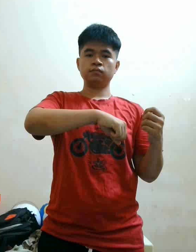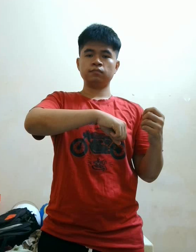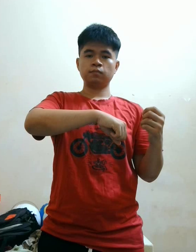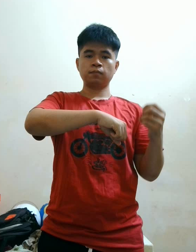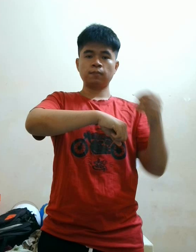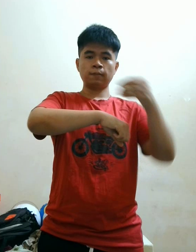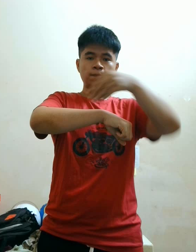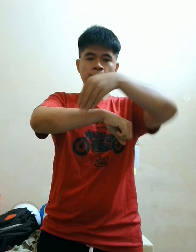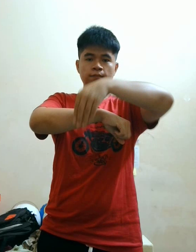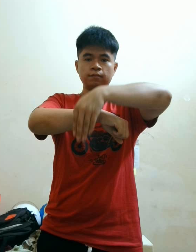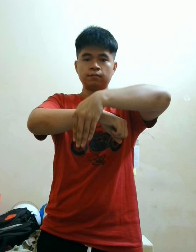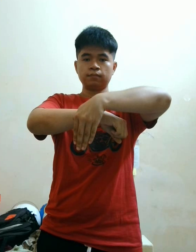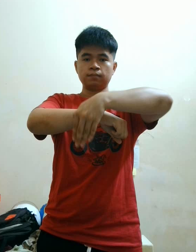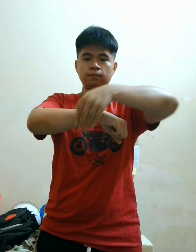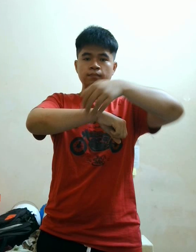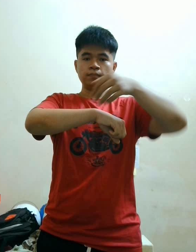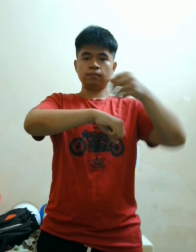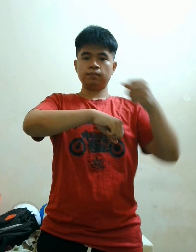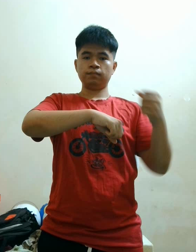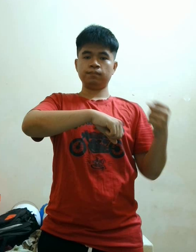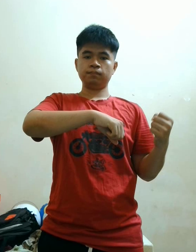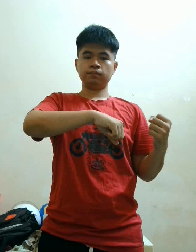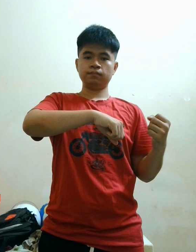buoi chieu